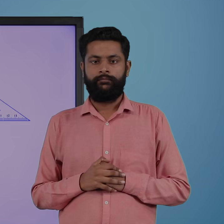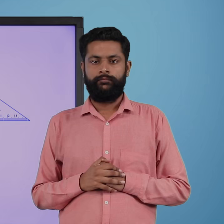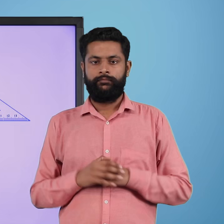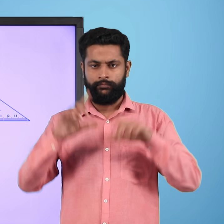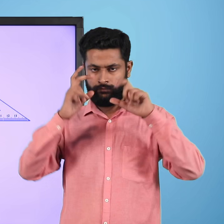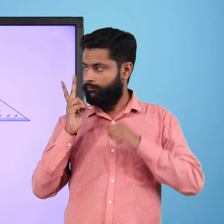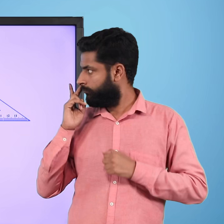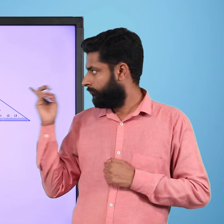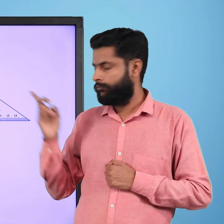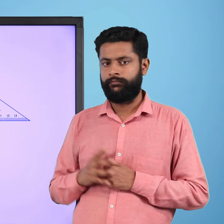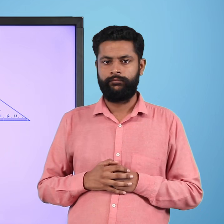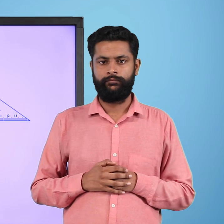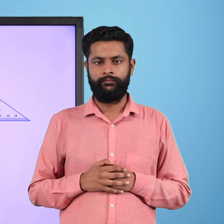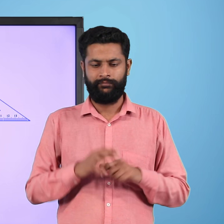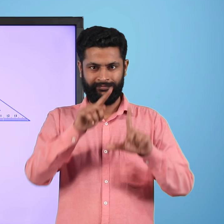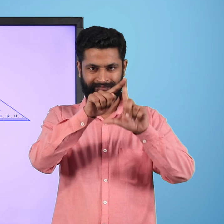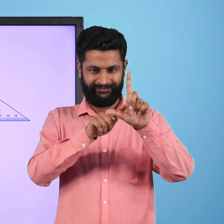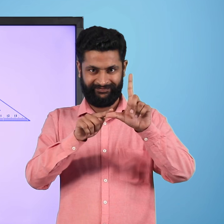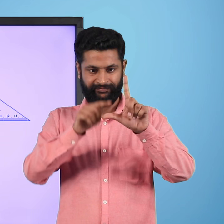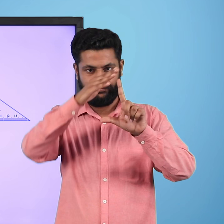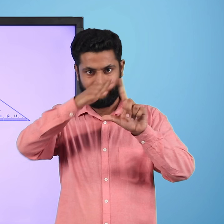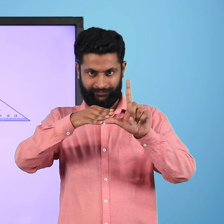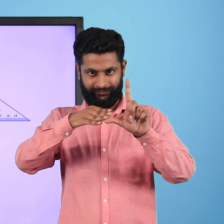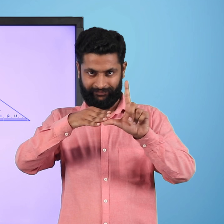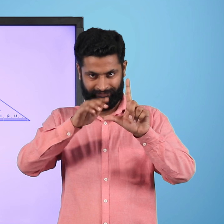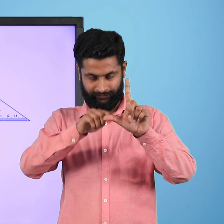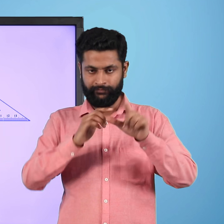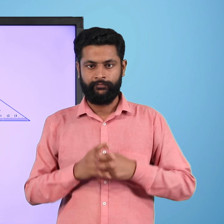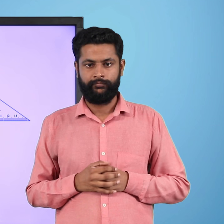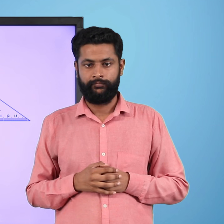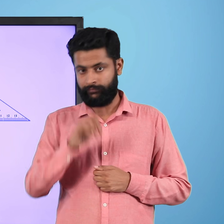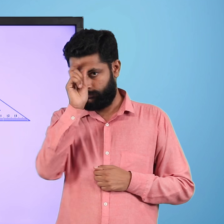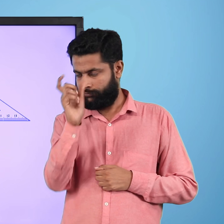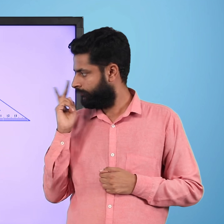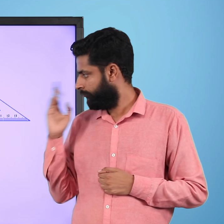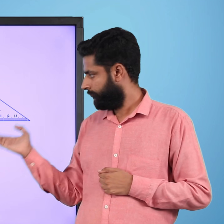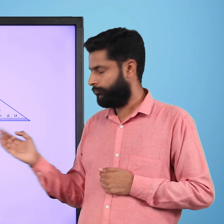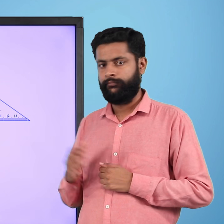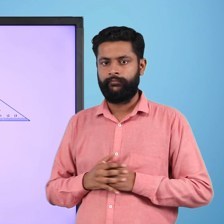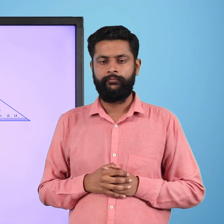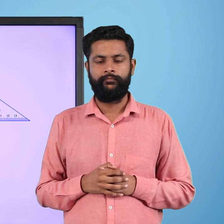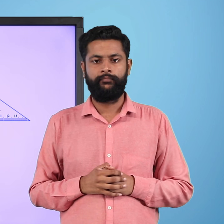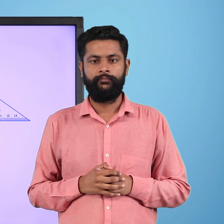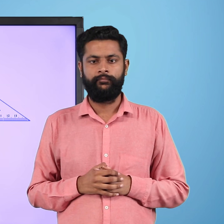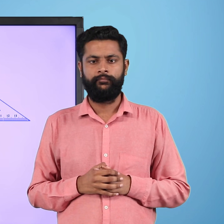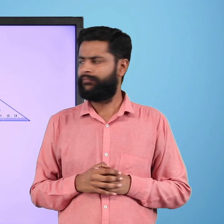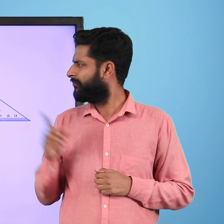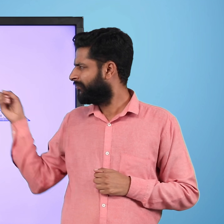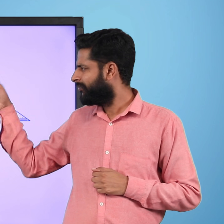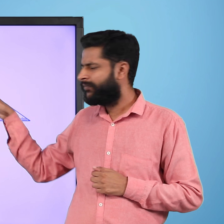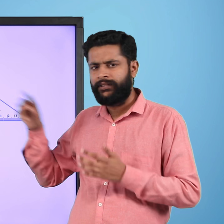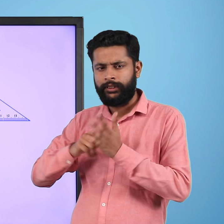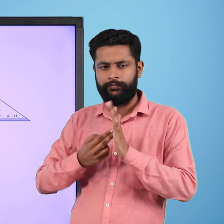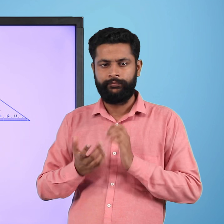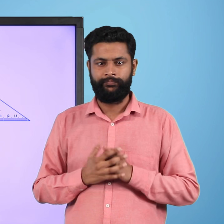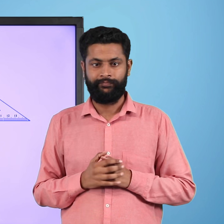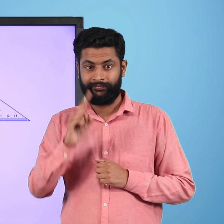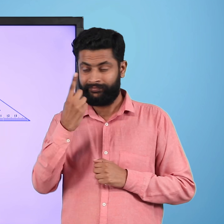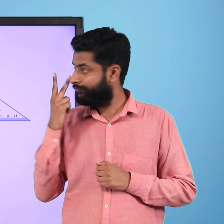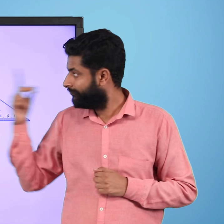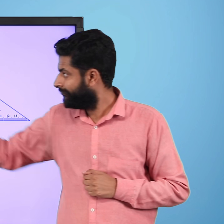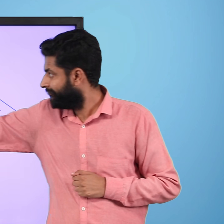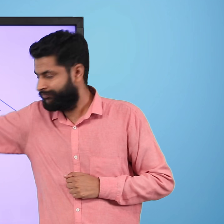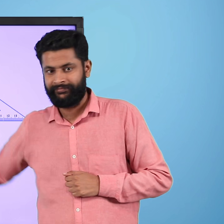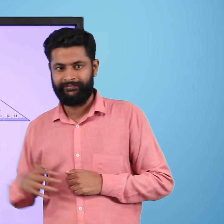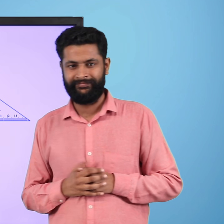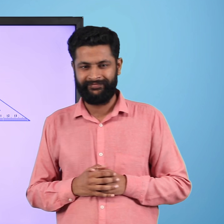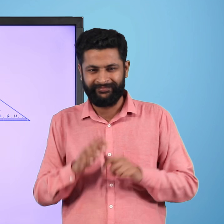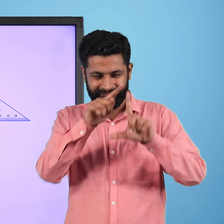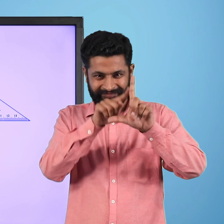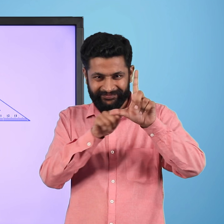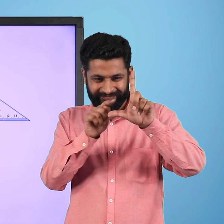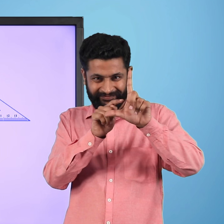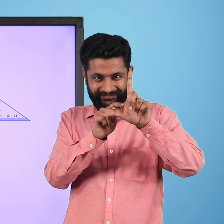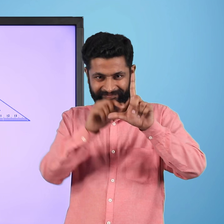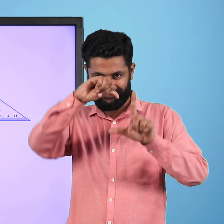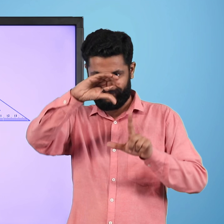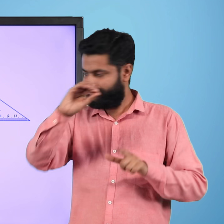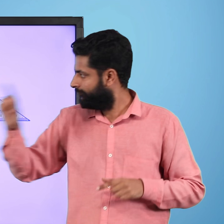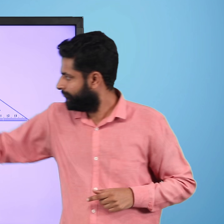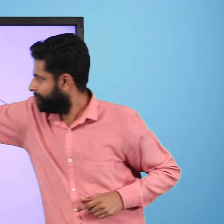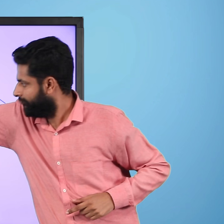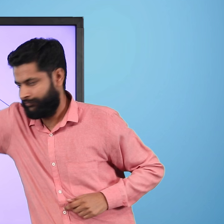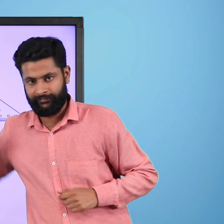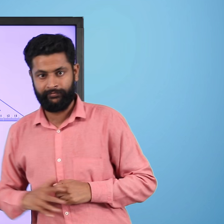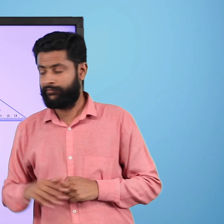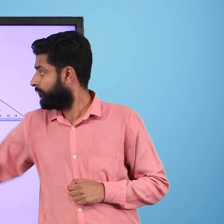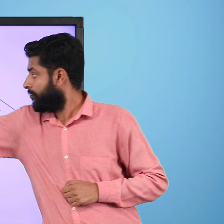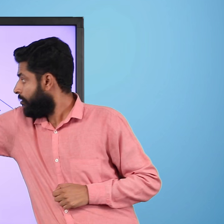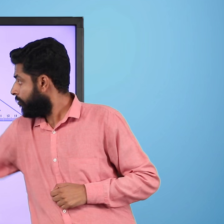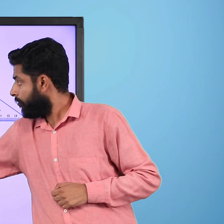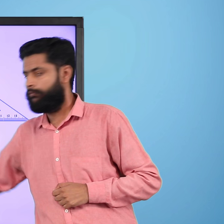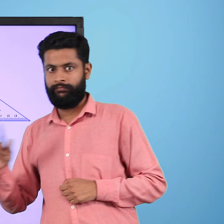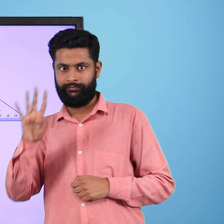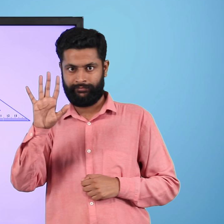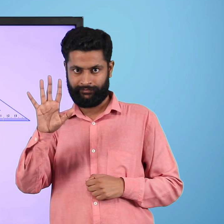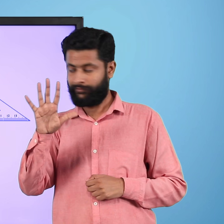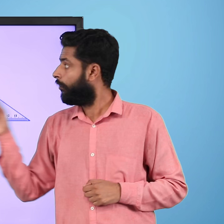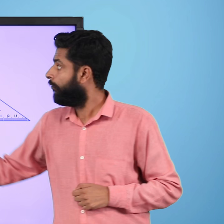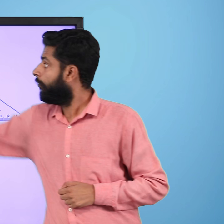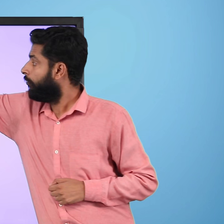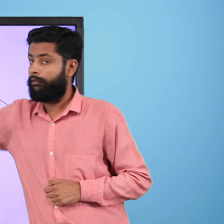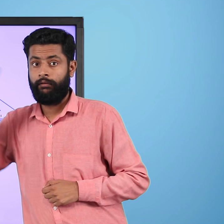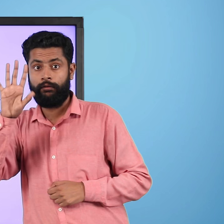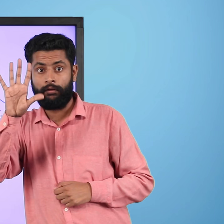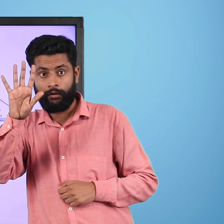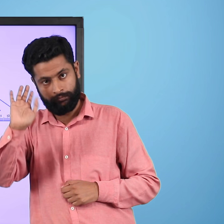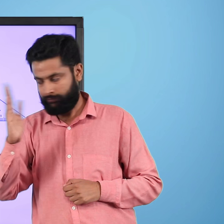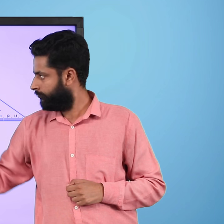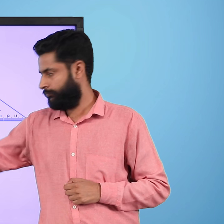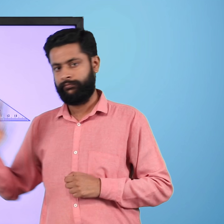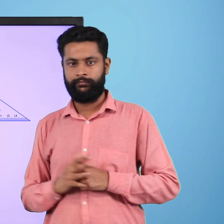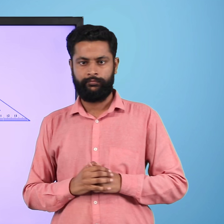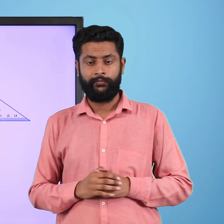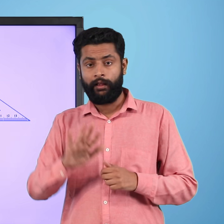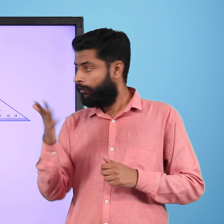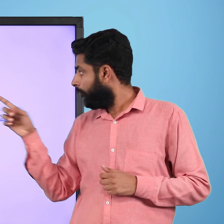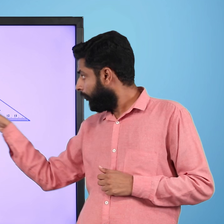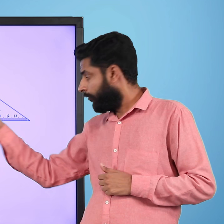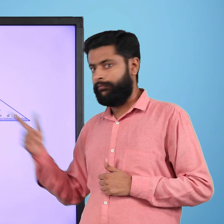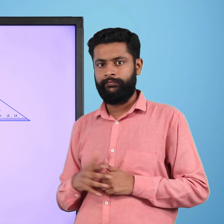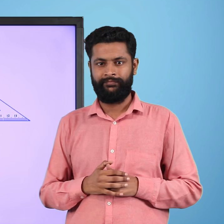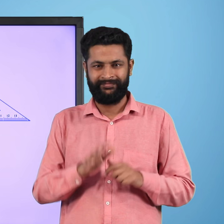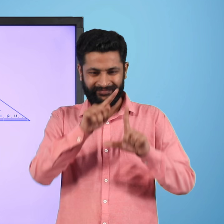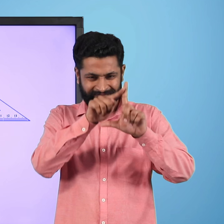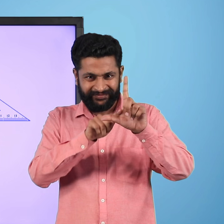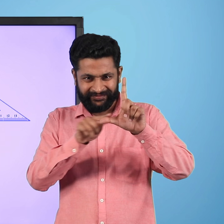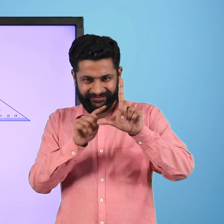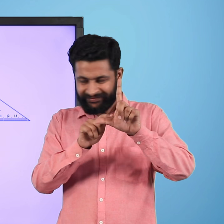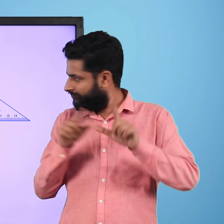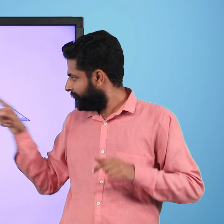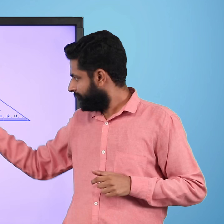Set Square. This sign refers to set squares. These are two triangular pieces. One of them has 45 degree, 45 degree, 90 degree angles Add the vertices and the other has 30 degree,